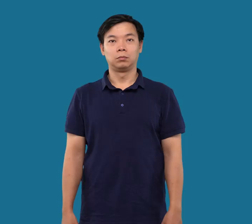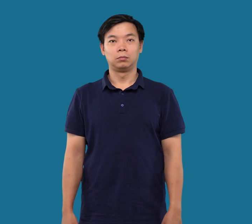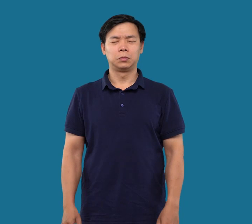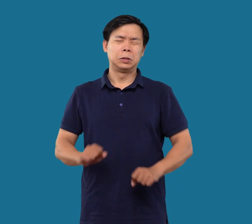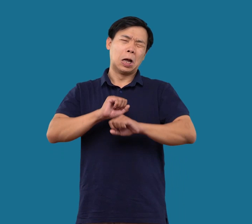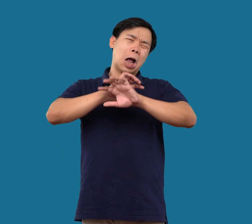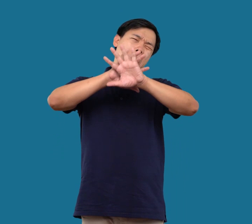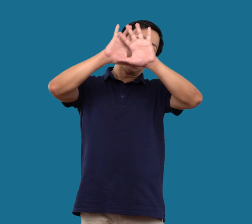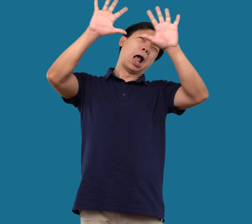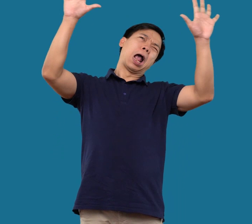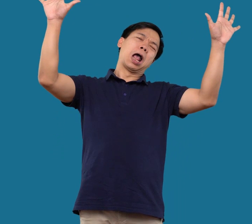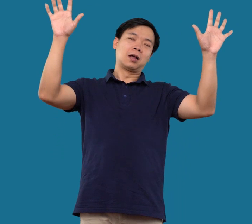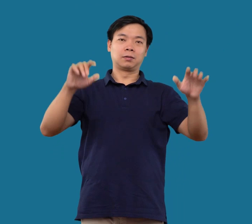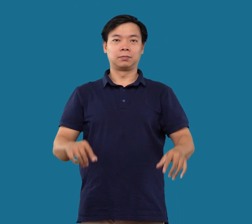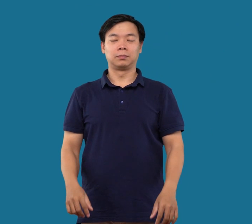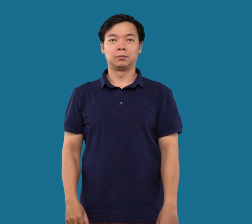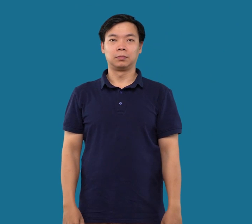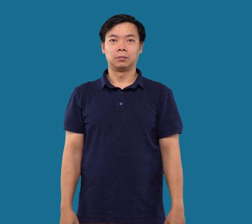sáng